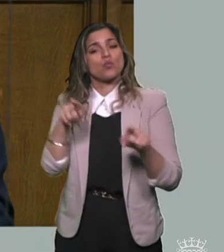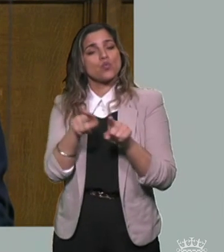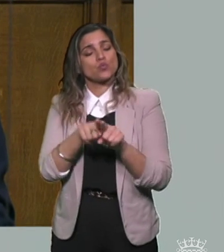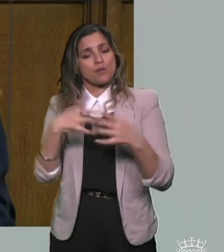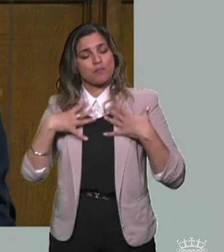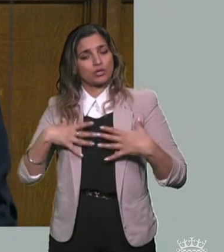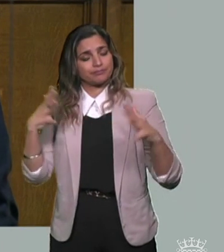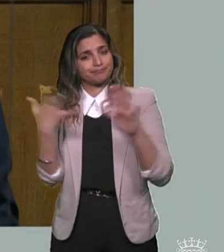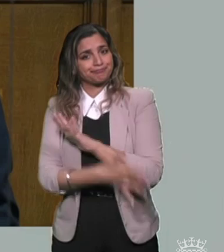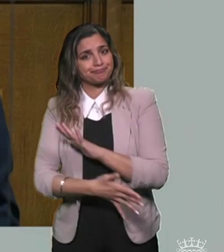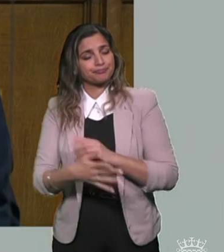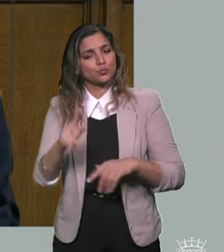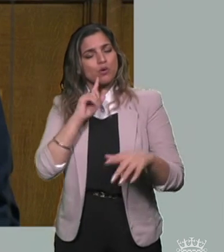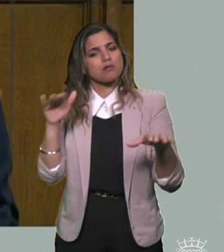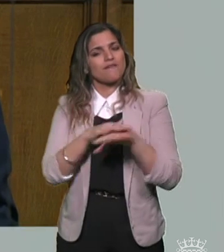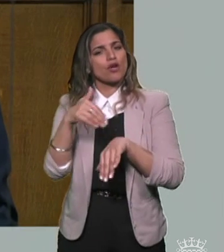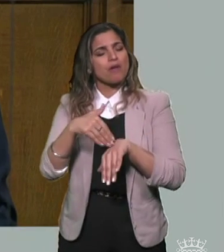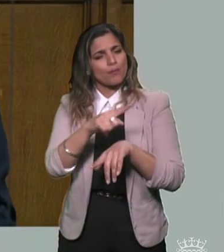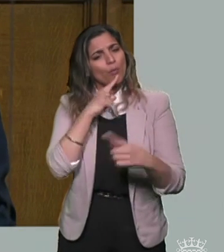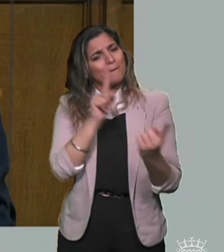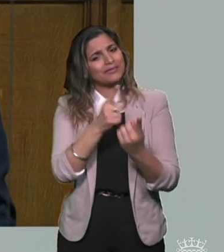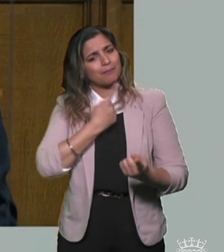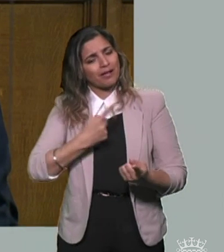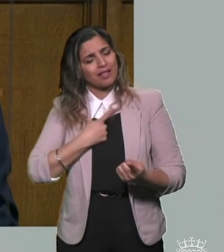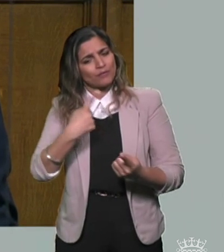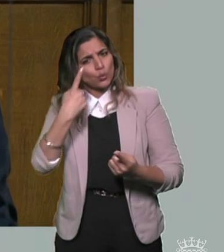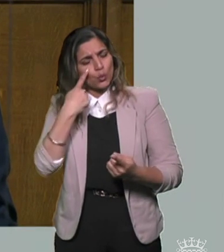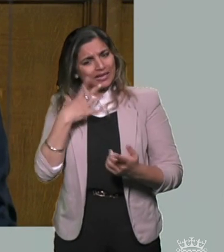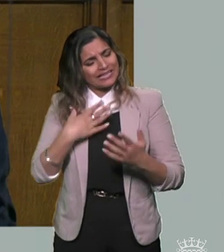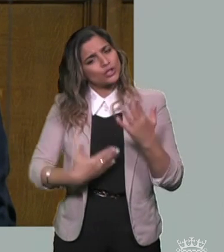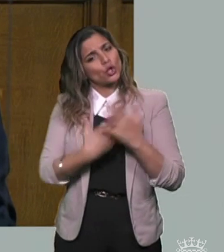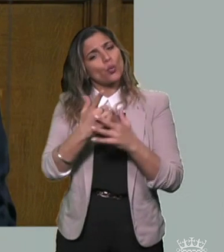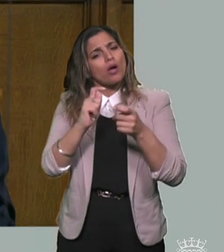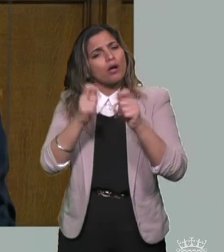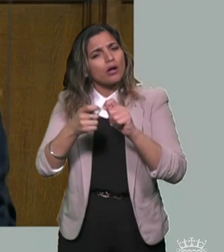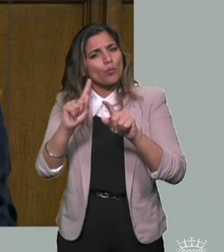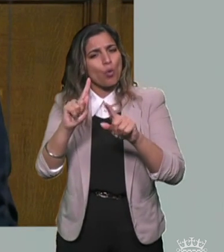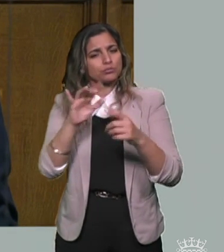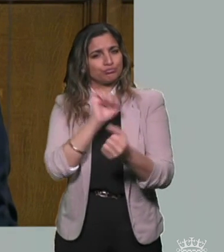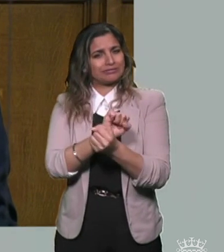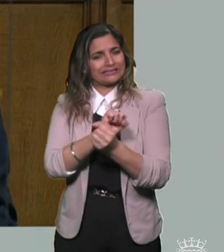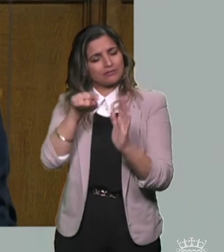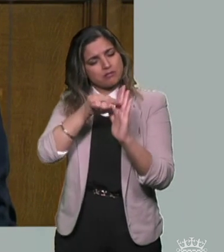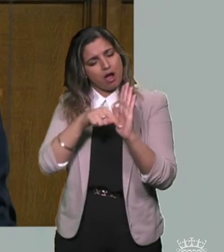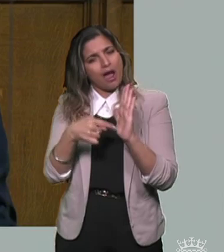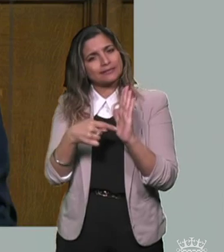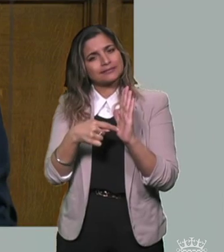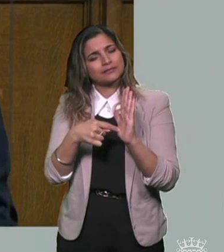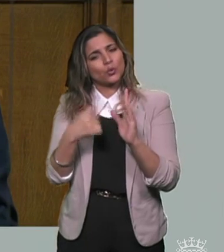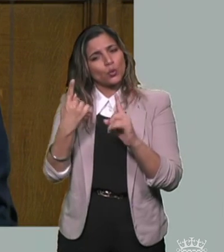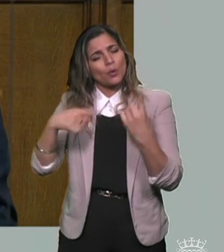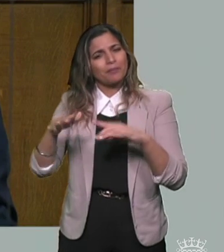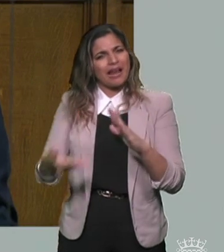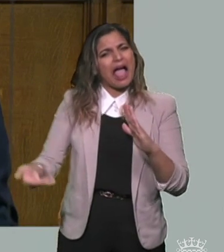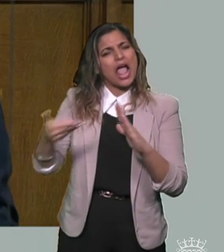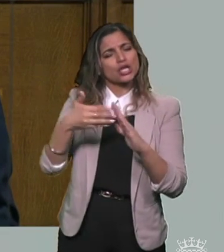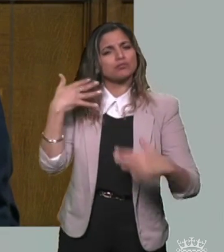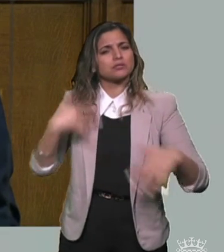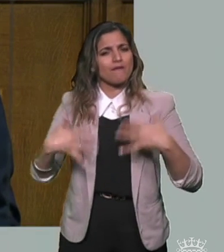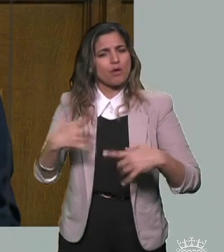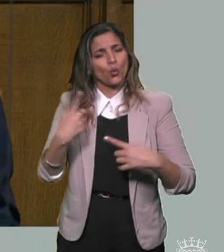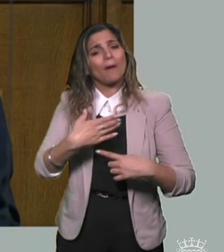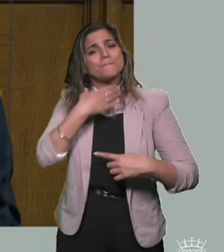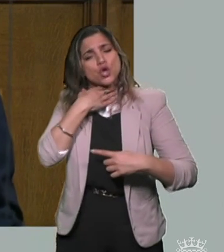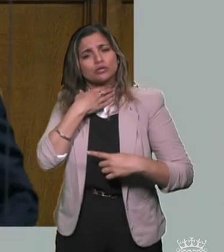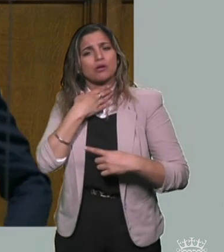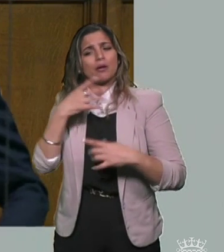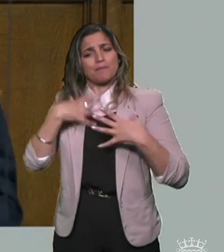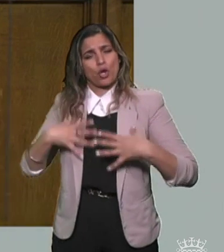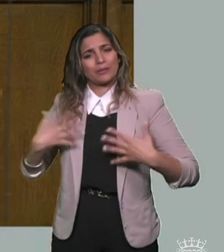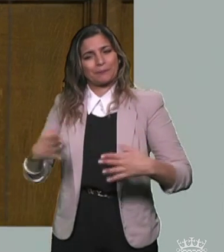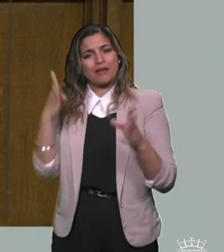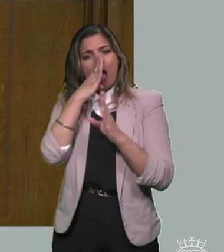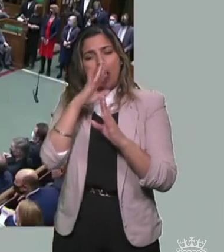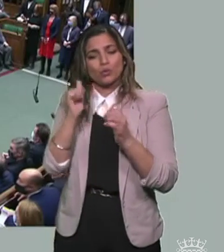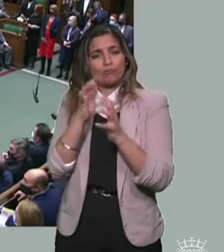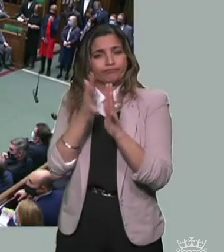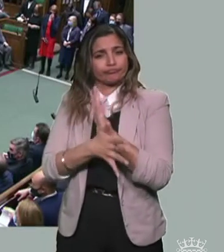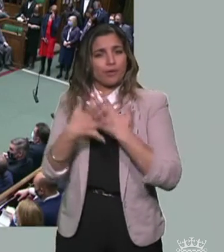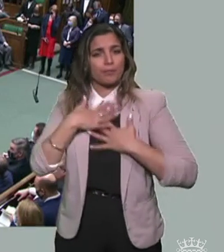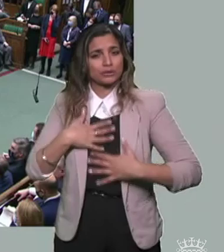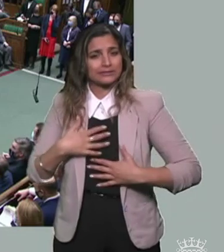Will the Prime Minister meet campaigners and me to discuss the need for a new offence or amended sentencing guidelines to reflect the extra suffering faced by the families of murdered victims whose bodies were concealed or desecrated?